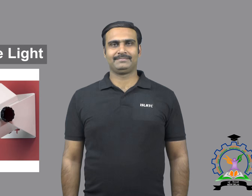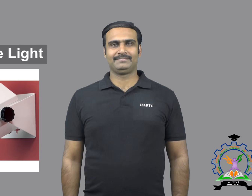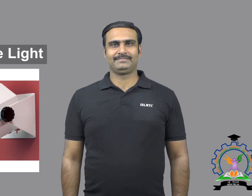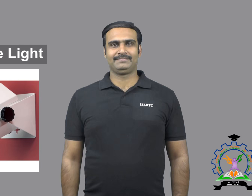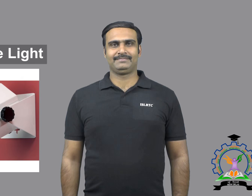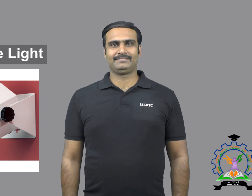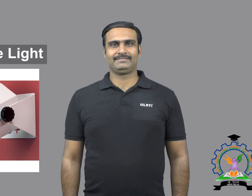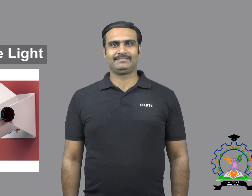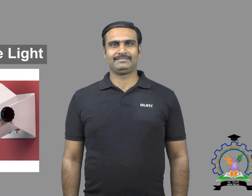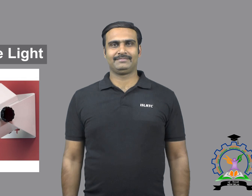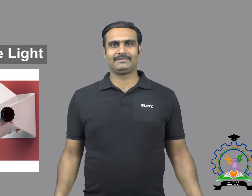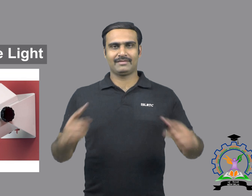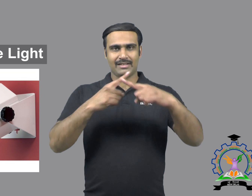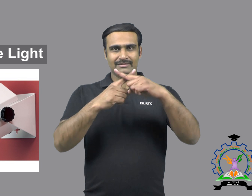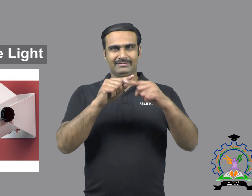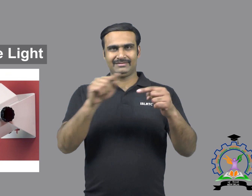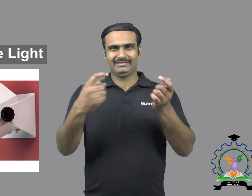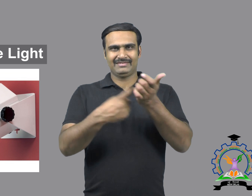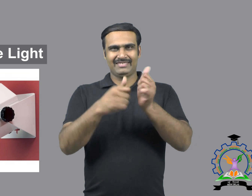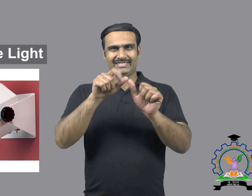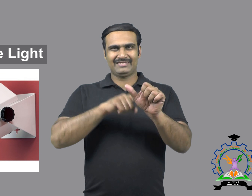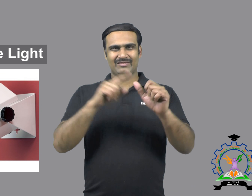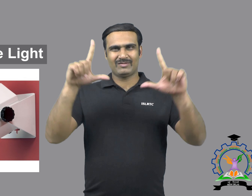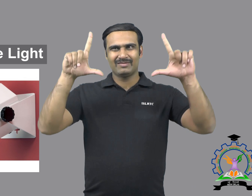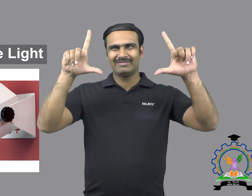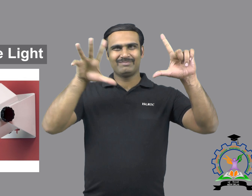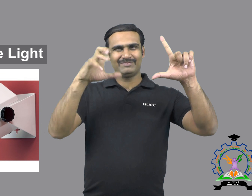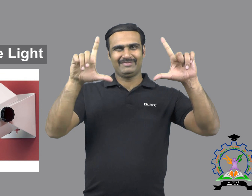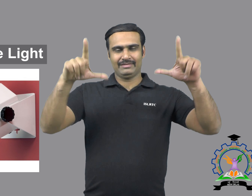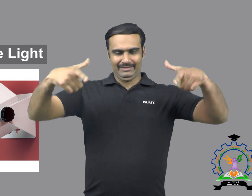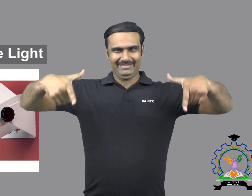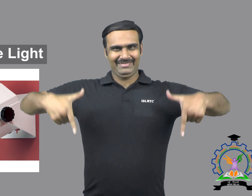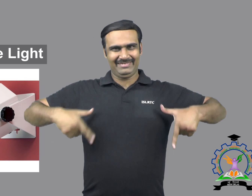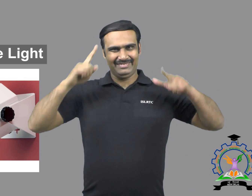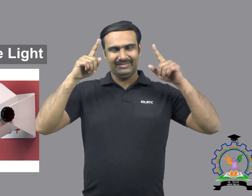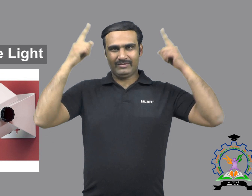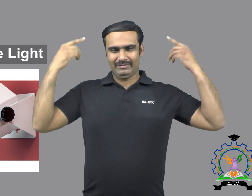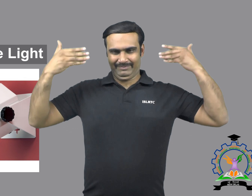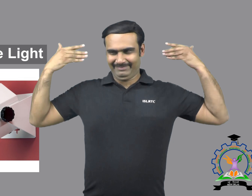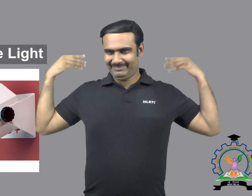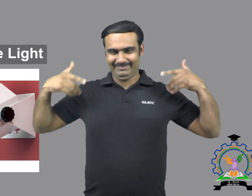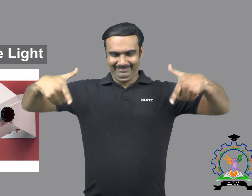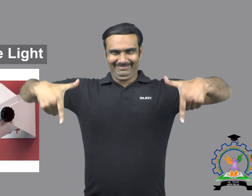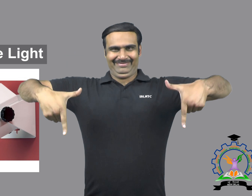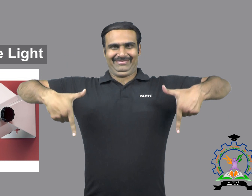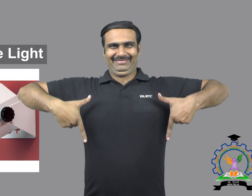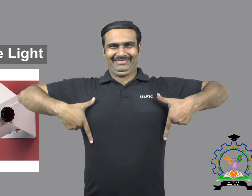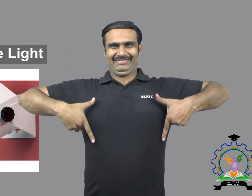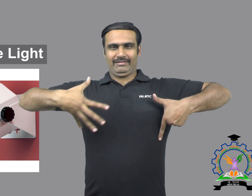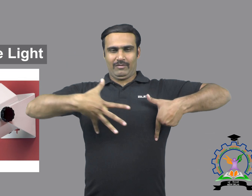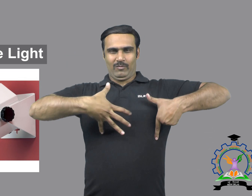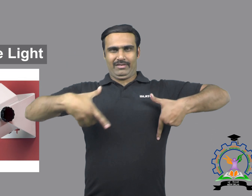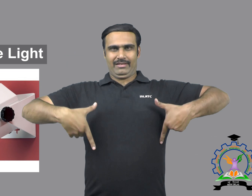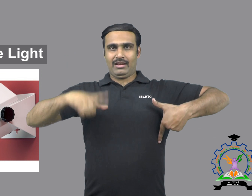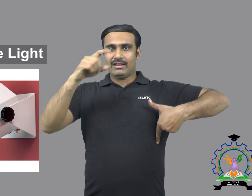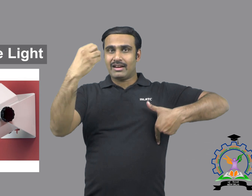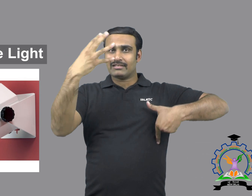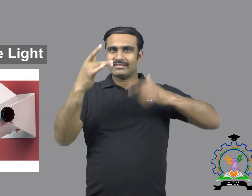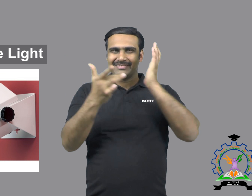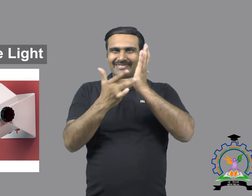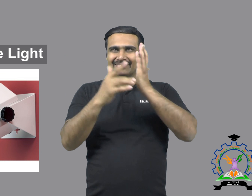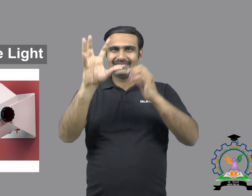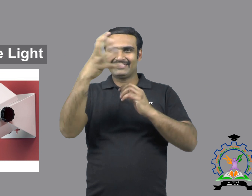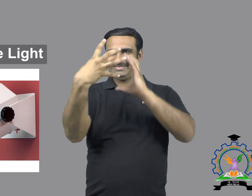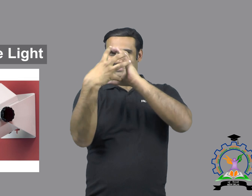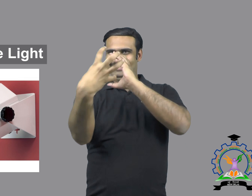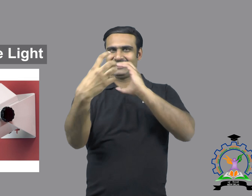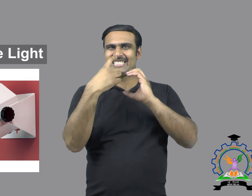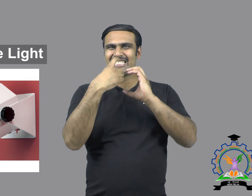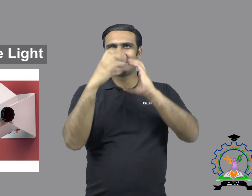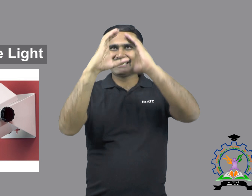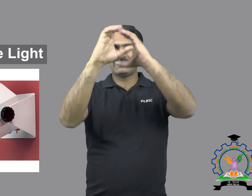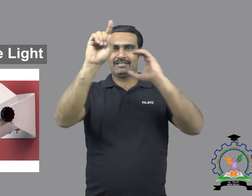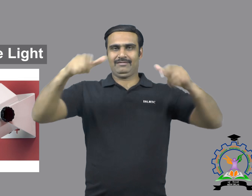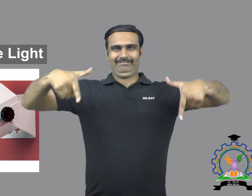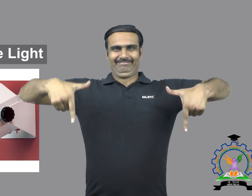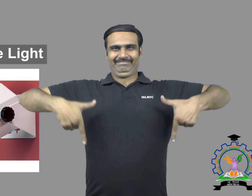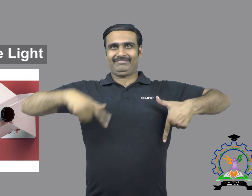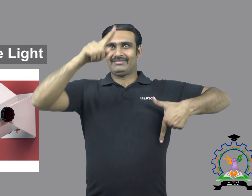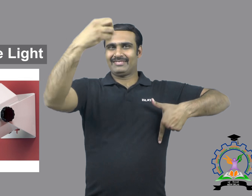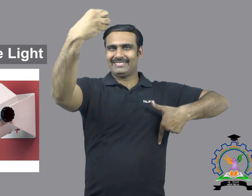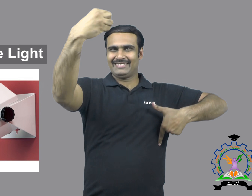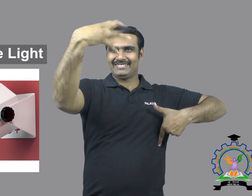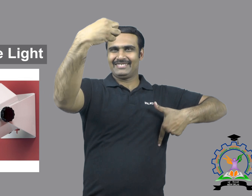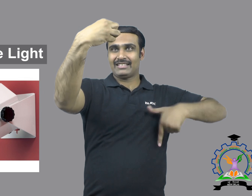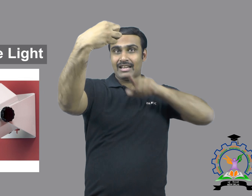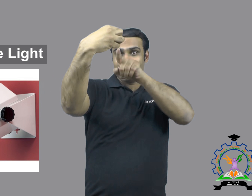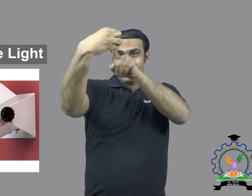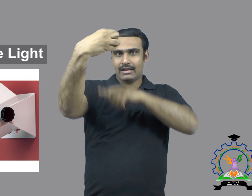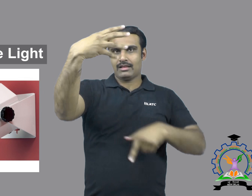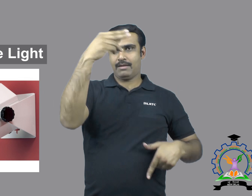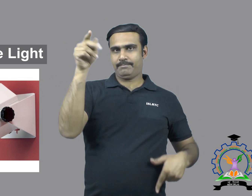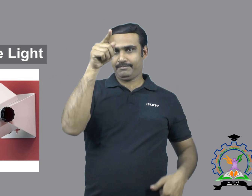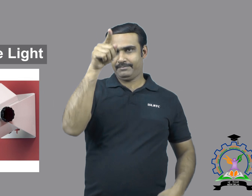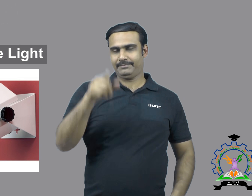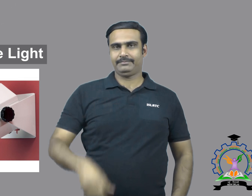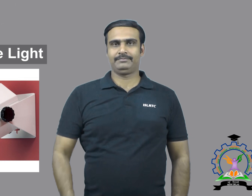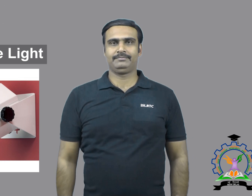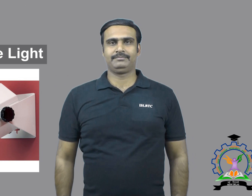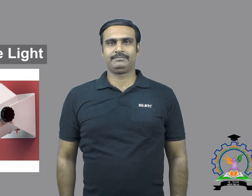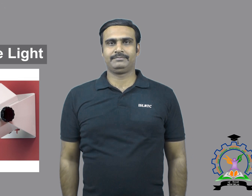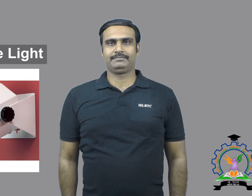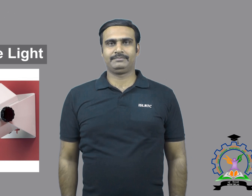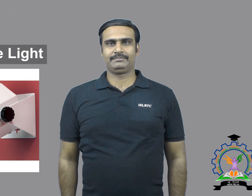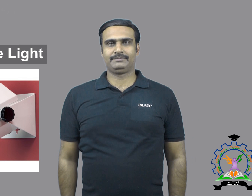X-Ray Safe Light